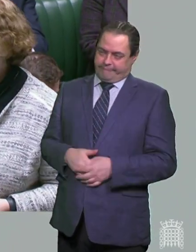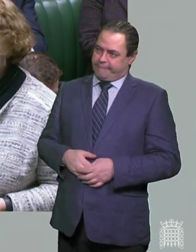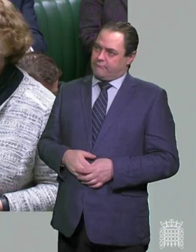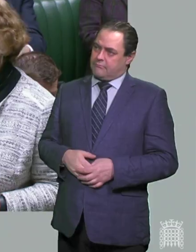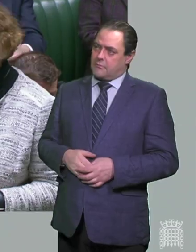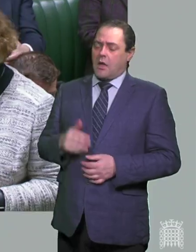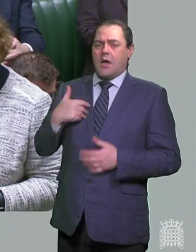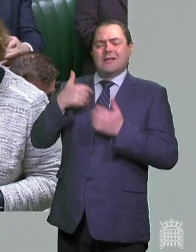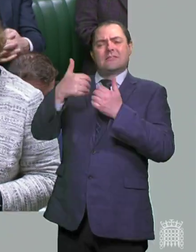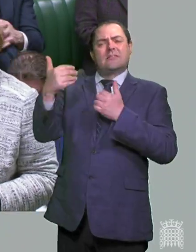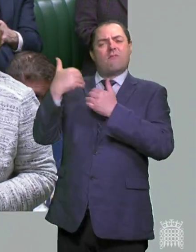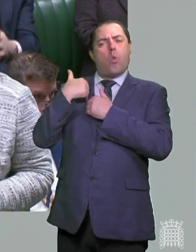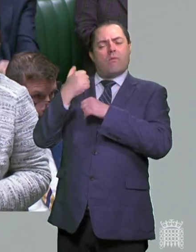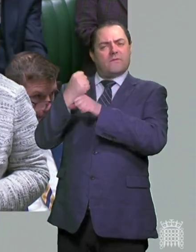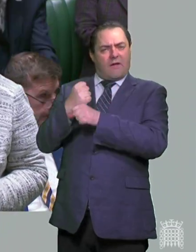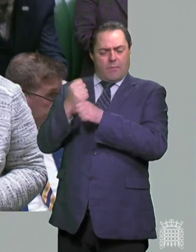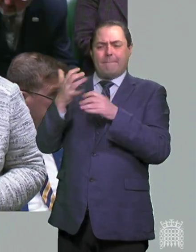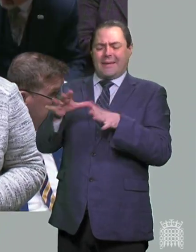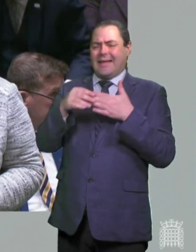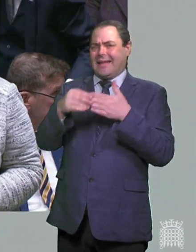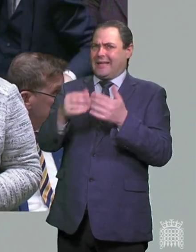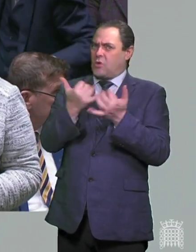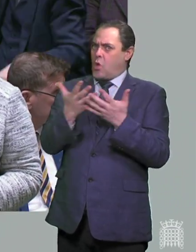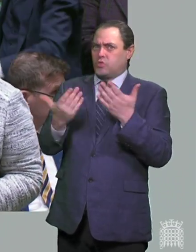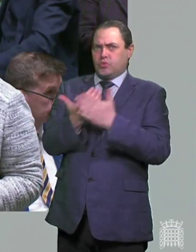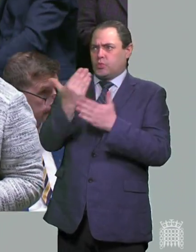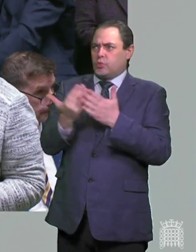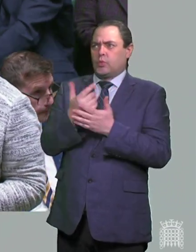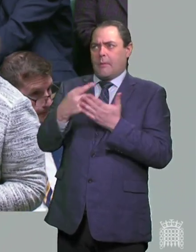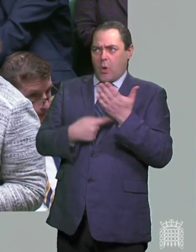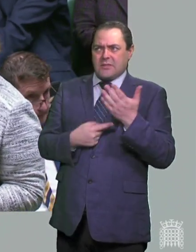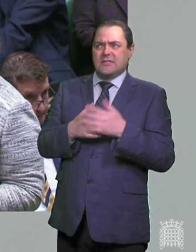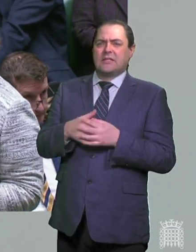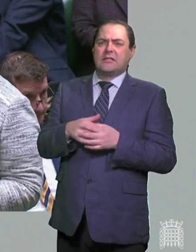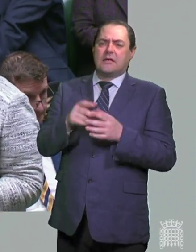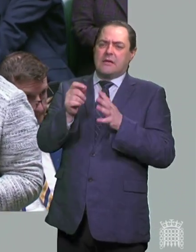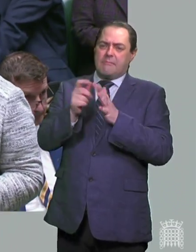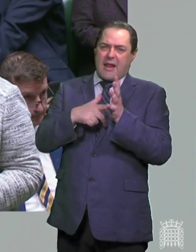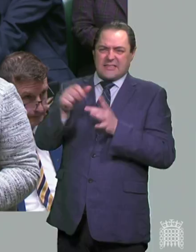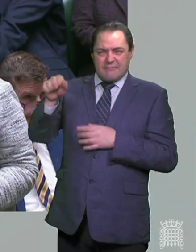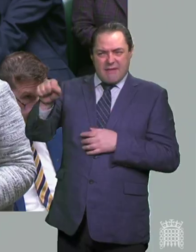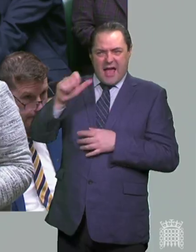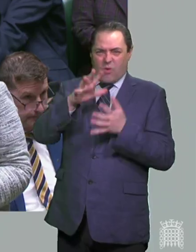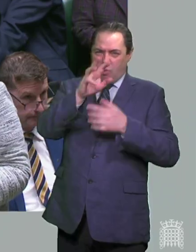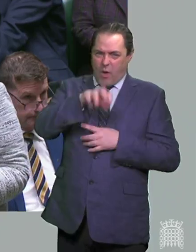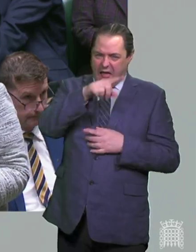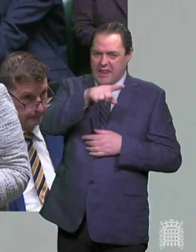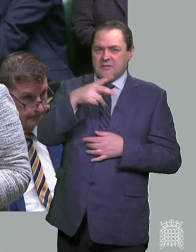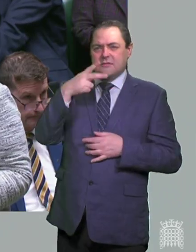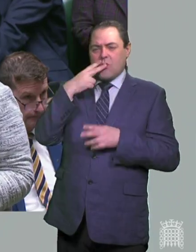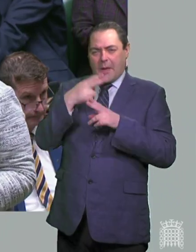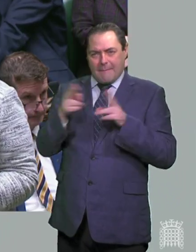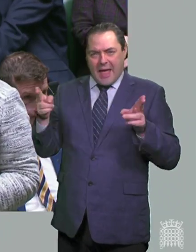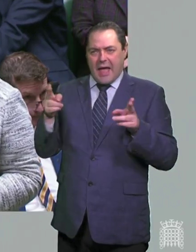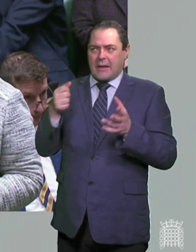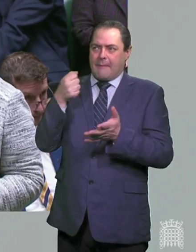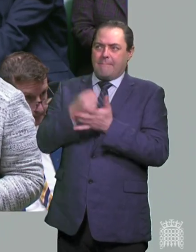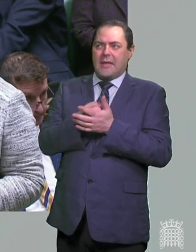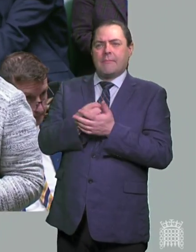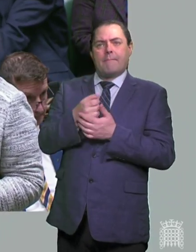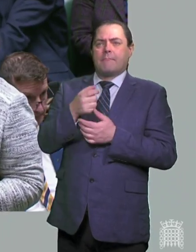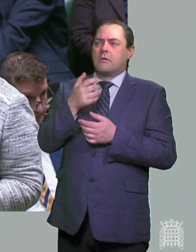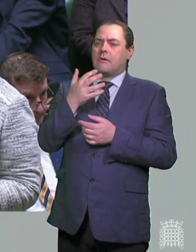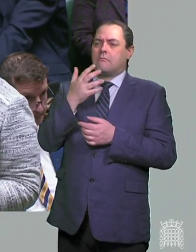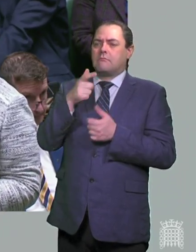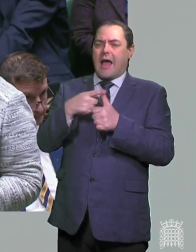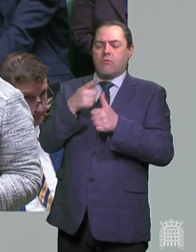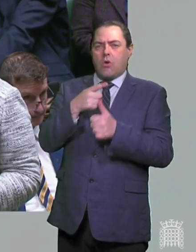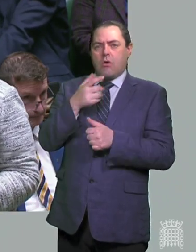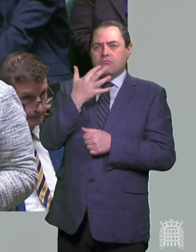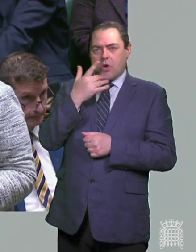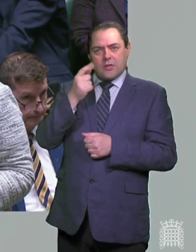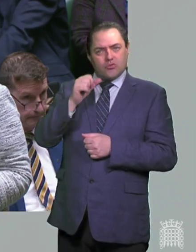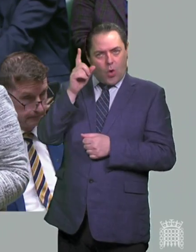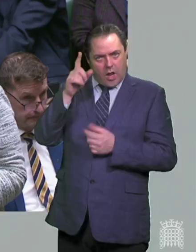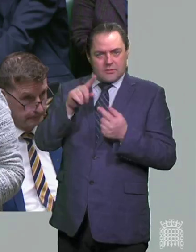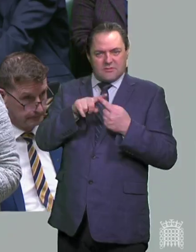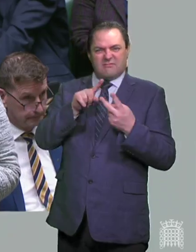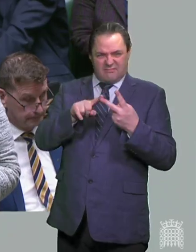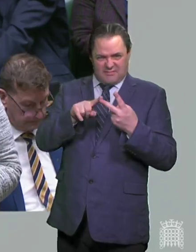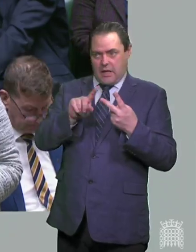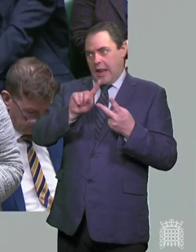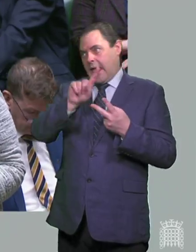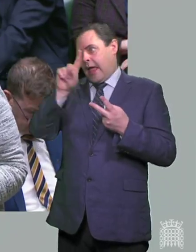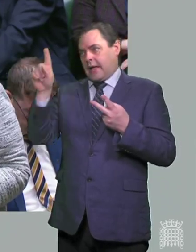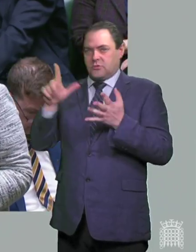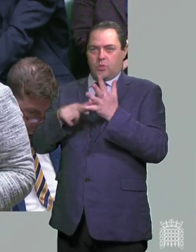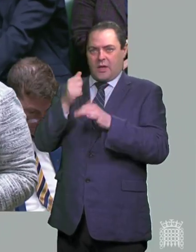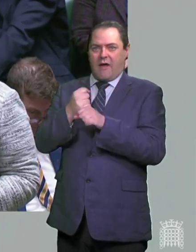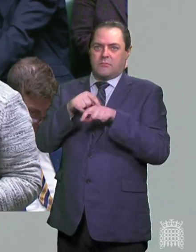The devolved Governments have led on many innovative policies, such as the carrier bag charge in Wales and the smoking ban and minimum unit pricing of alcohol in Scotland, with the UK Government following years later, if at all.